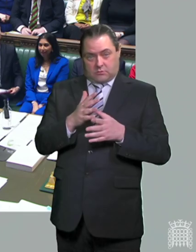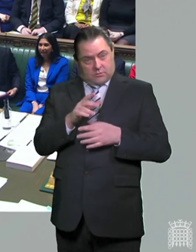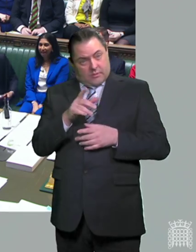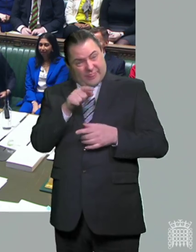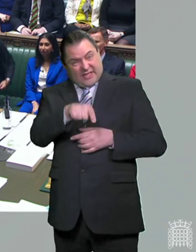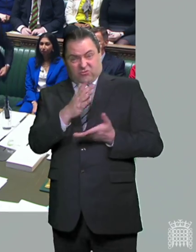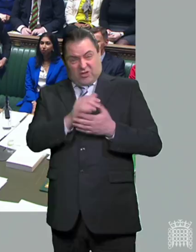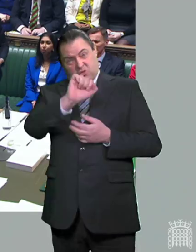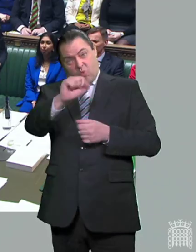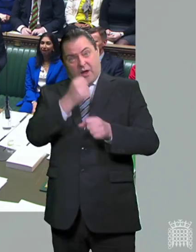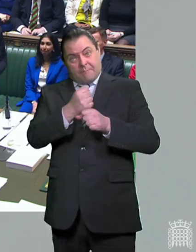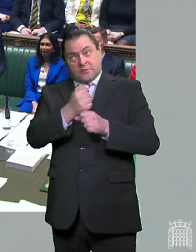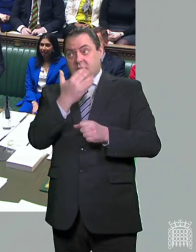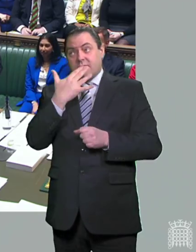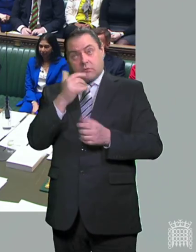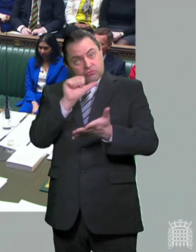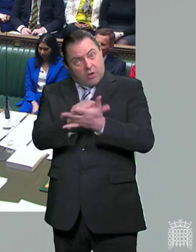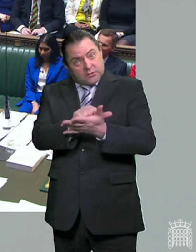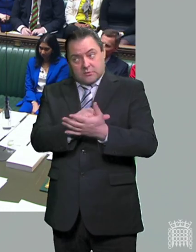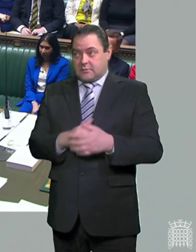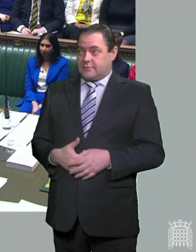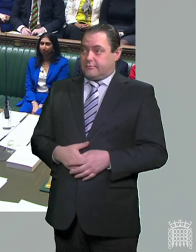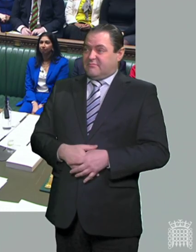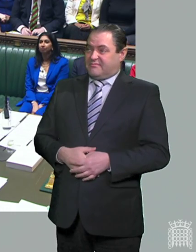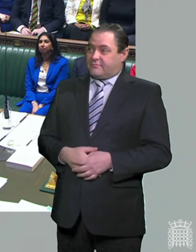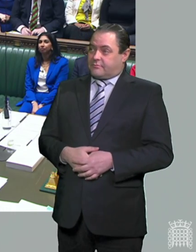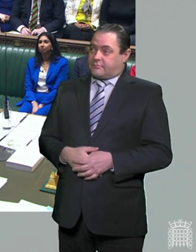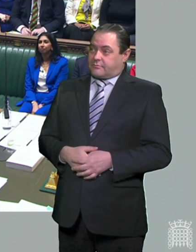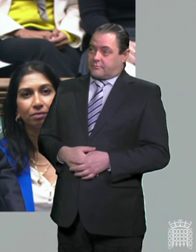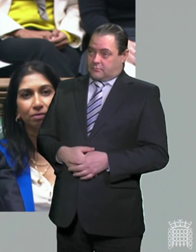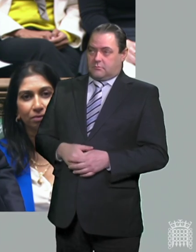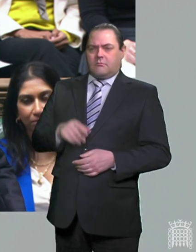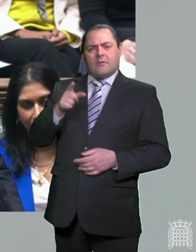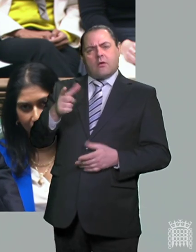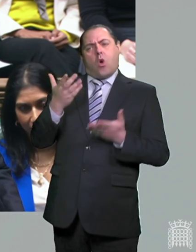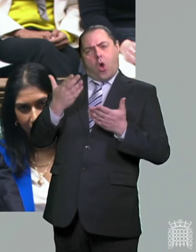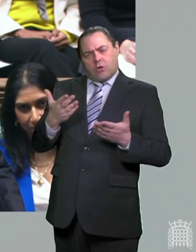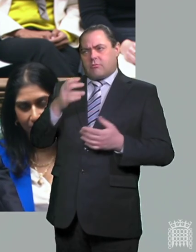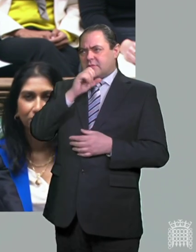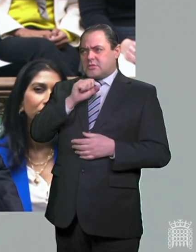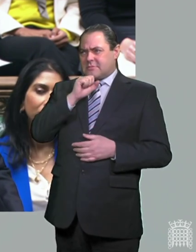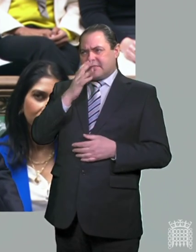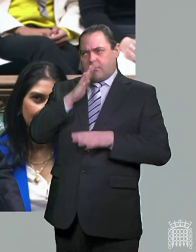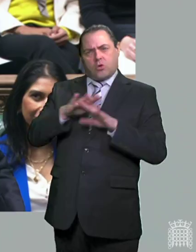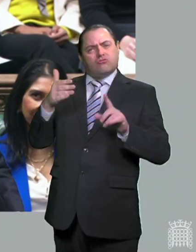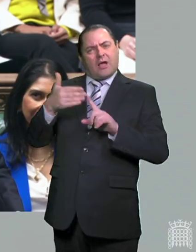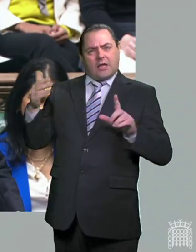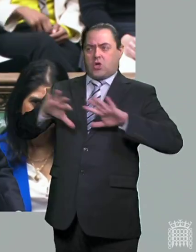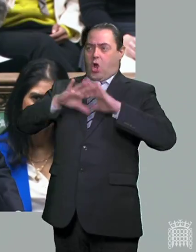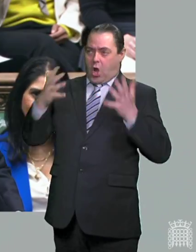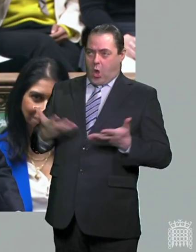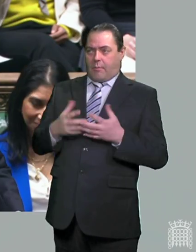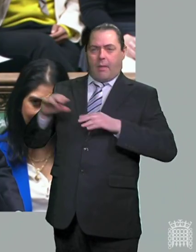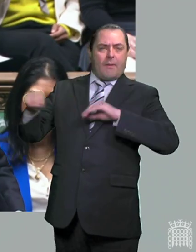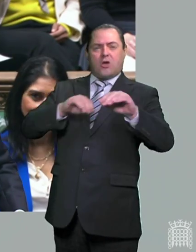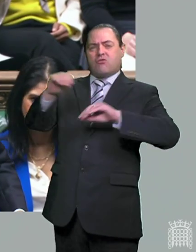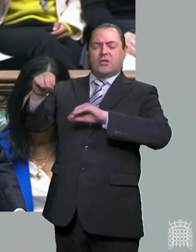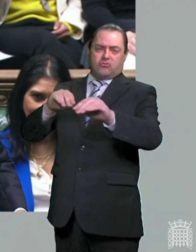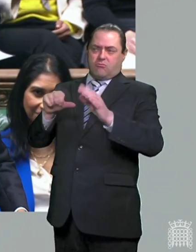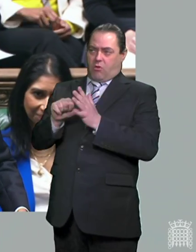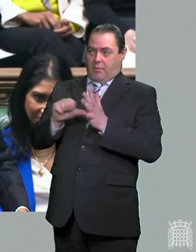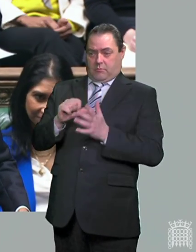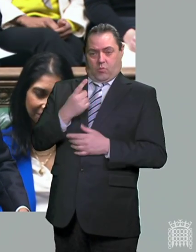What the right honourable and learned Gentleman fails to recognise is that there is a global migration problem.